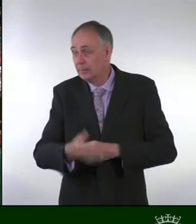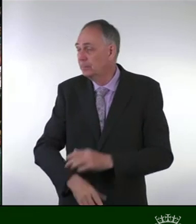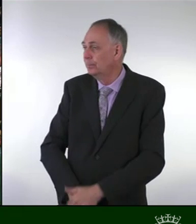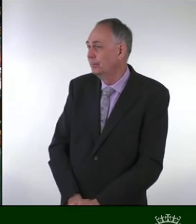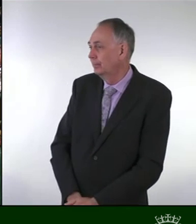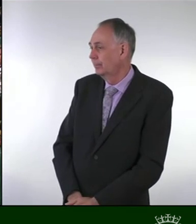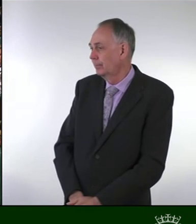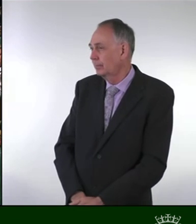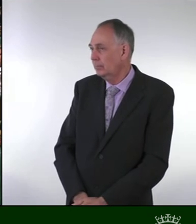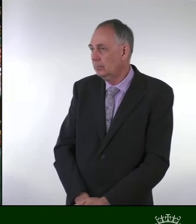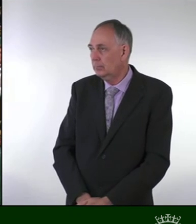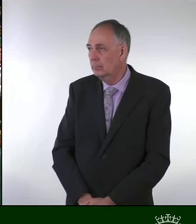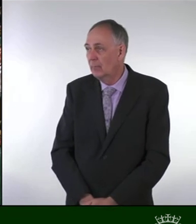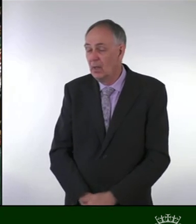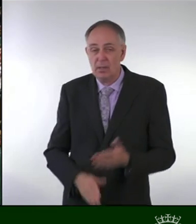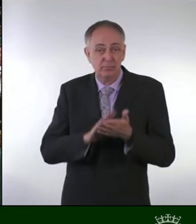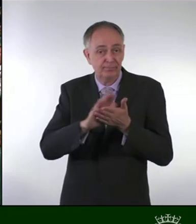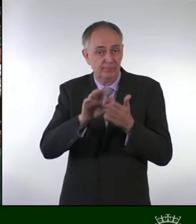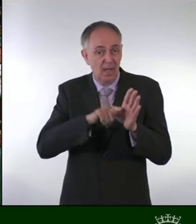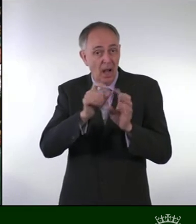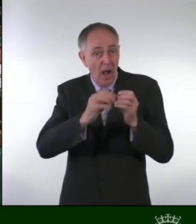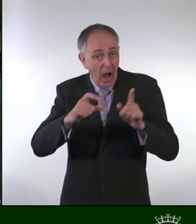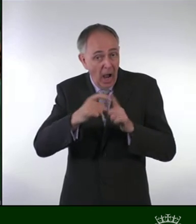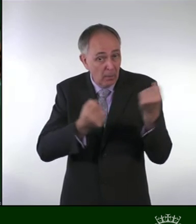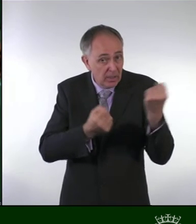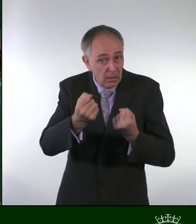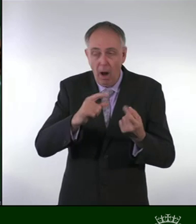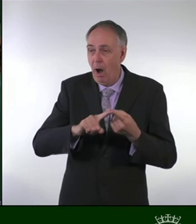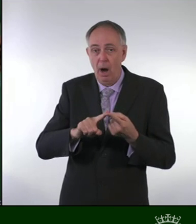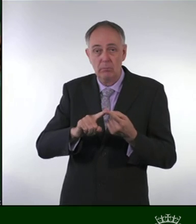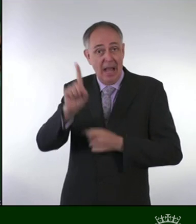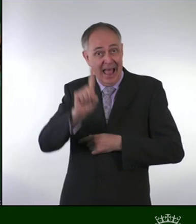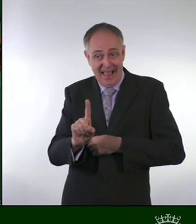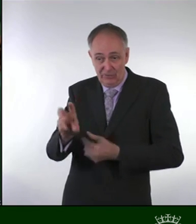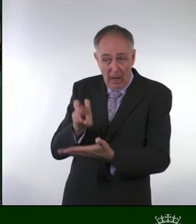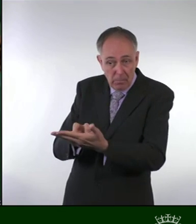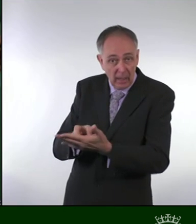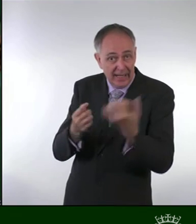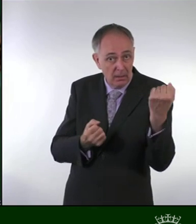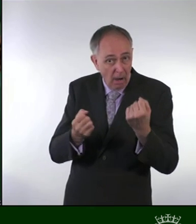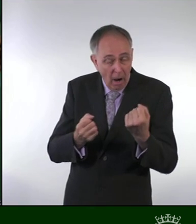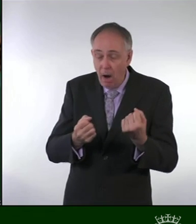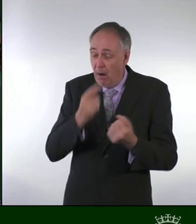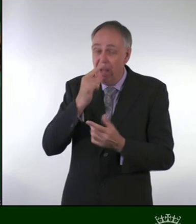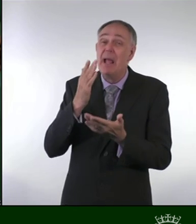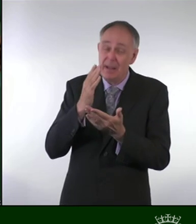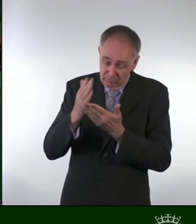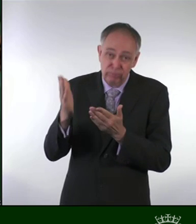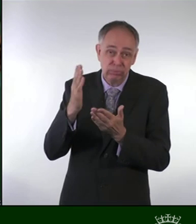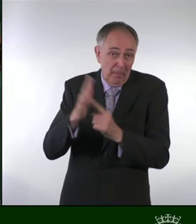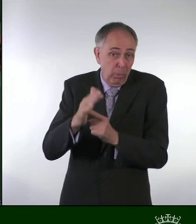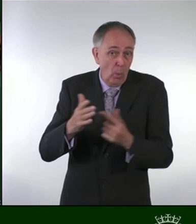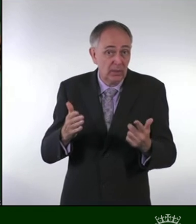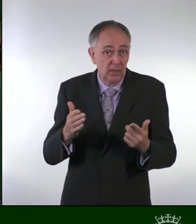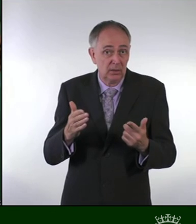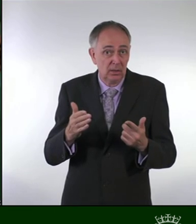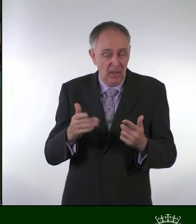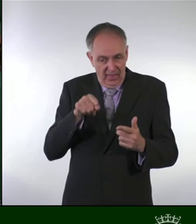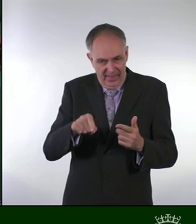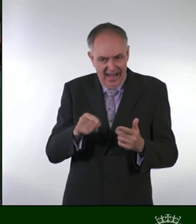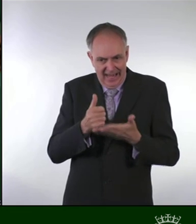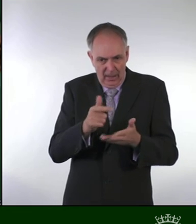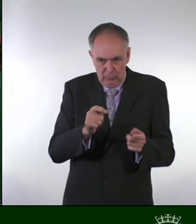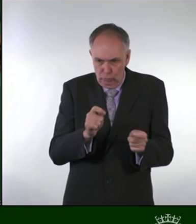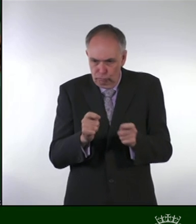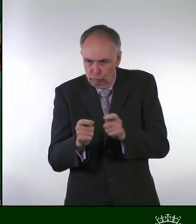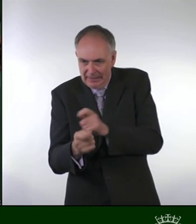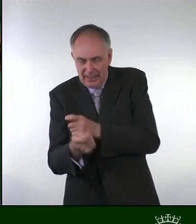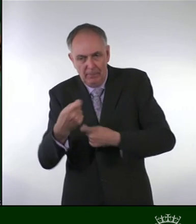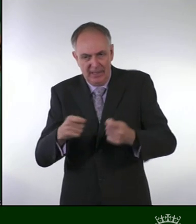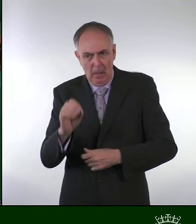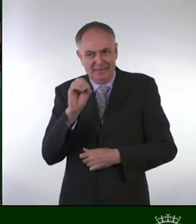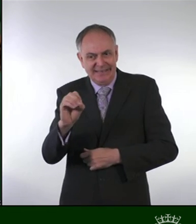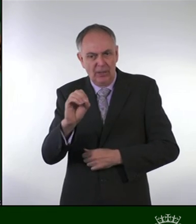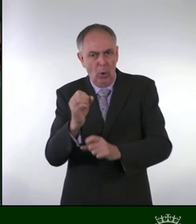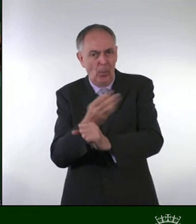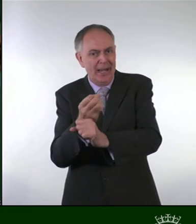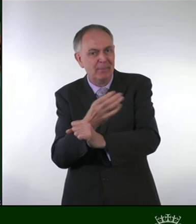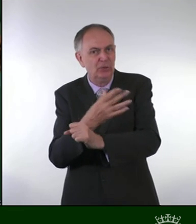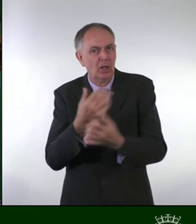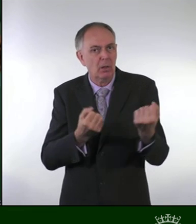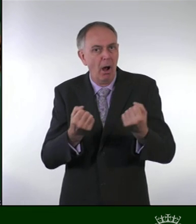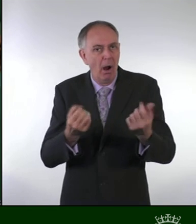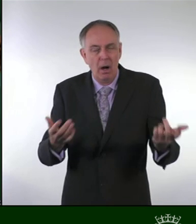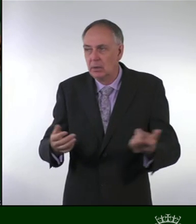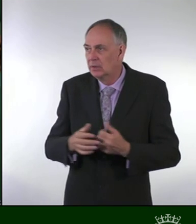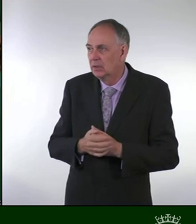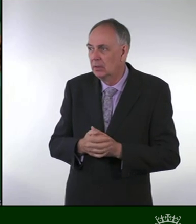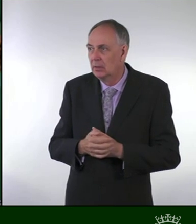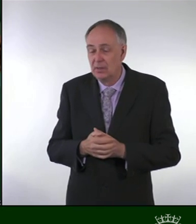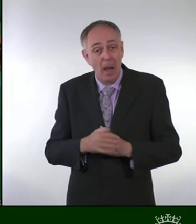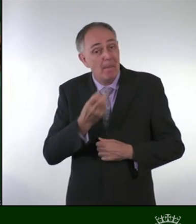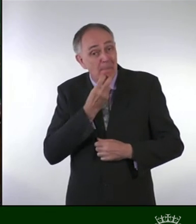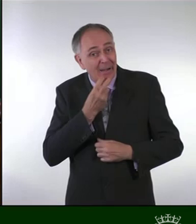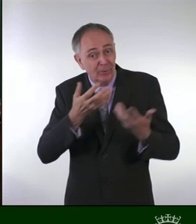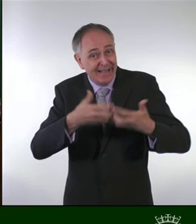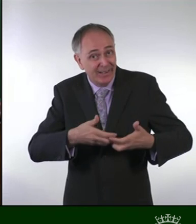Yes, indeed. Hybrids and plug-in cars can certainly make a huge difference and are an important part of our transition to zero emission vehicles, in which this country—certainly in battery technology—leads the world.